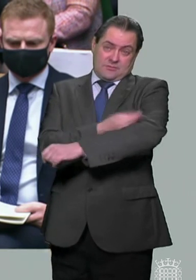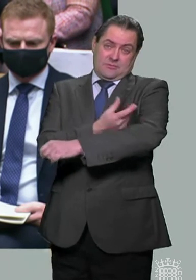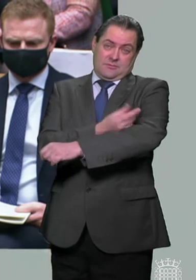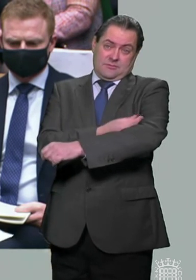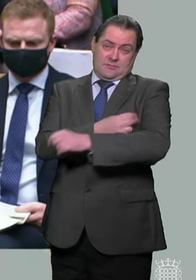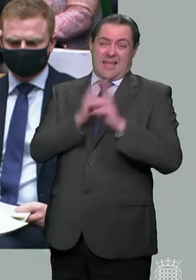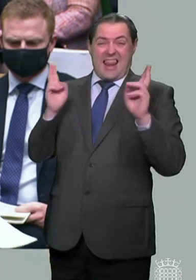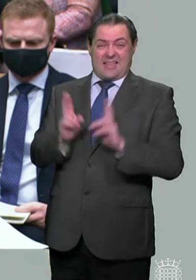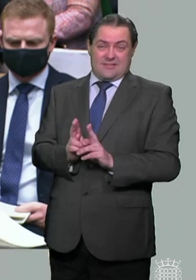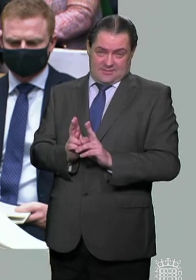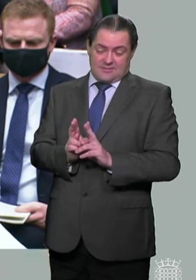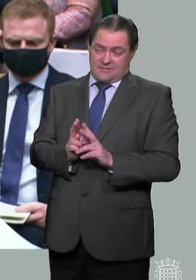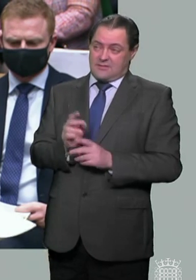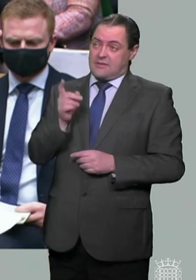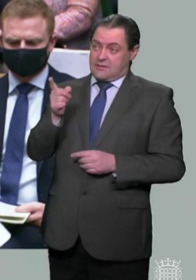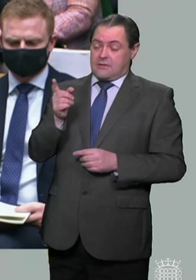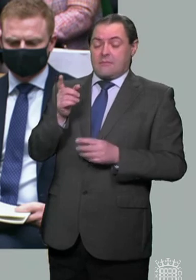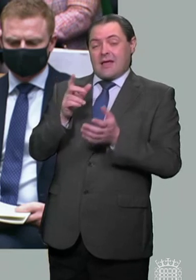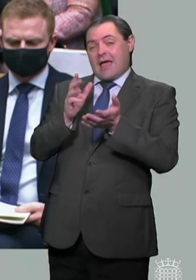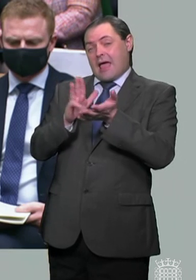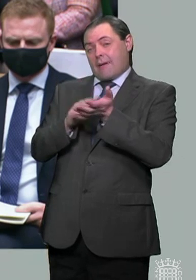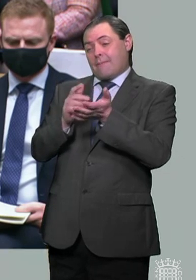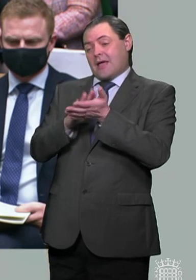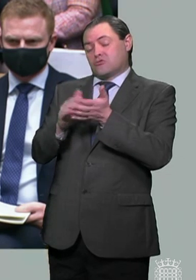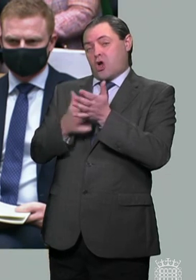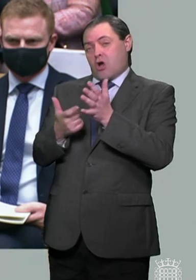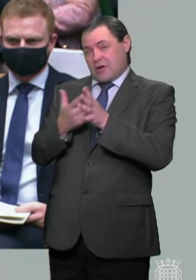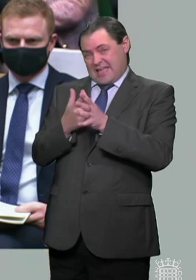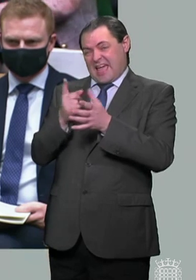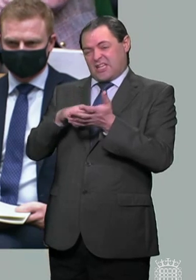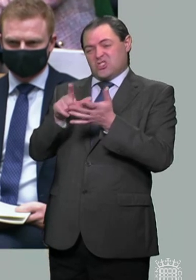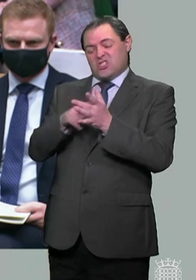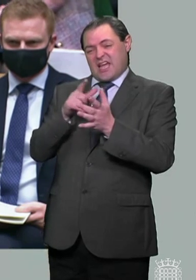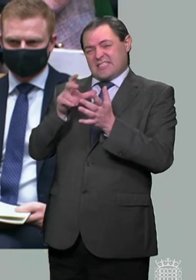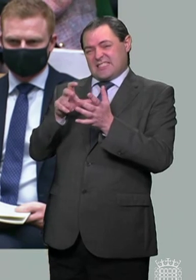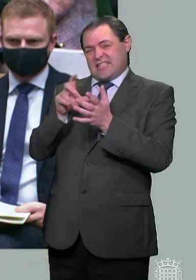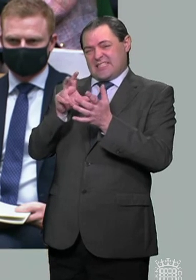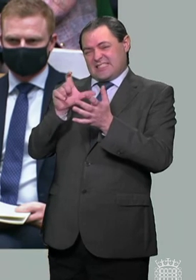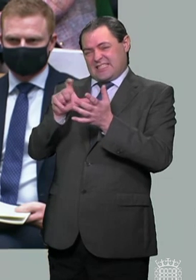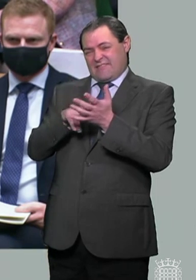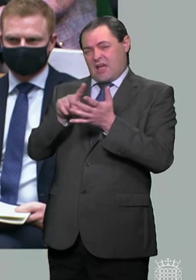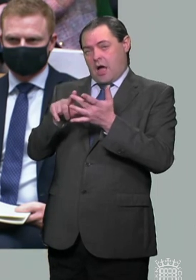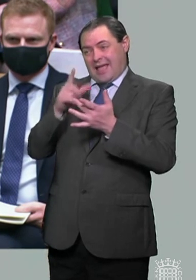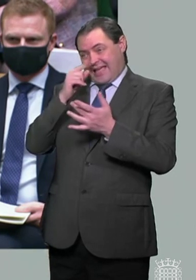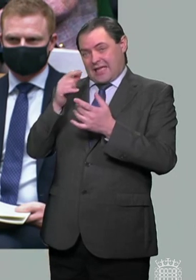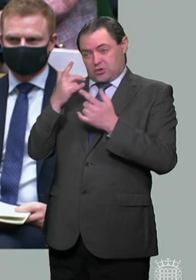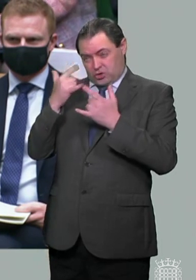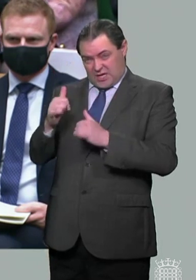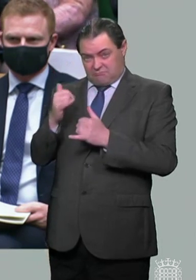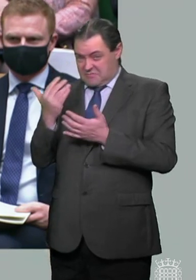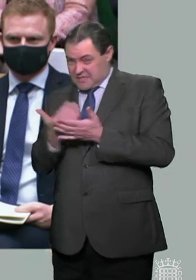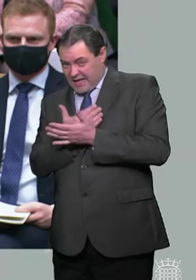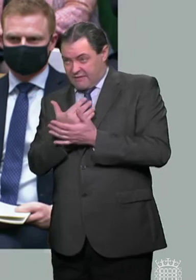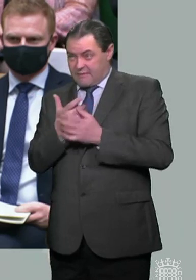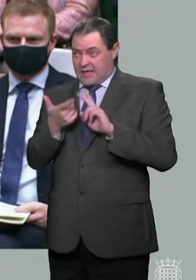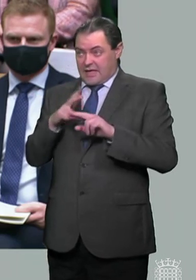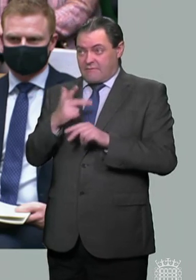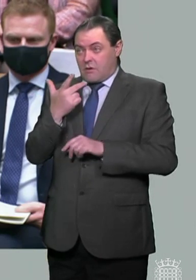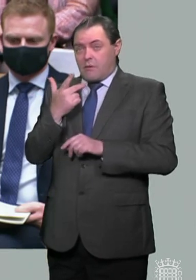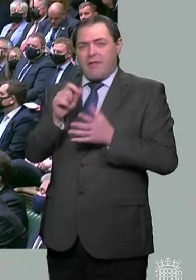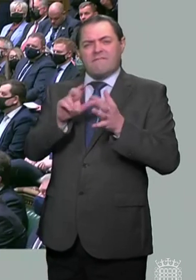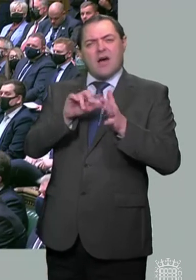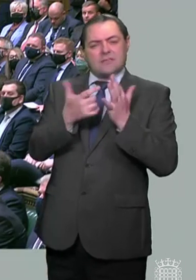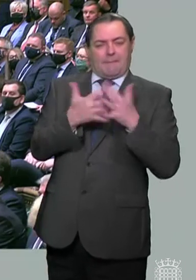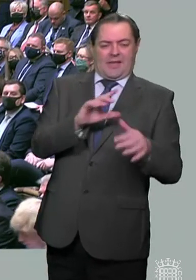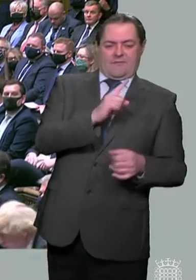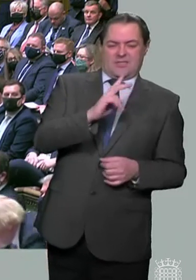Will the Prime Minister ask the Medicines and Healthcare products Regulatory Agency and the Joint Committee on Vaccination and Immunisation to look to see whether it is safe to do so, particularly for those receiving their third Pfizer booster?